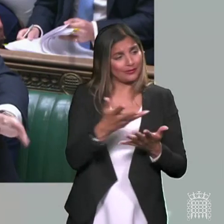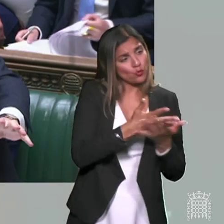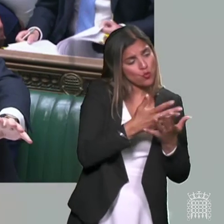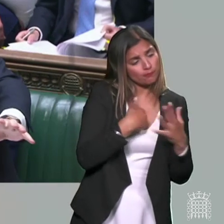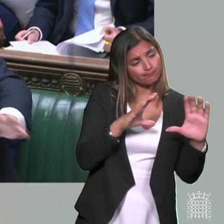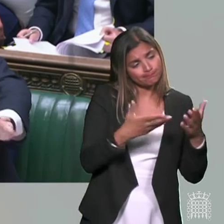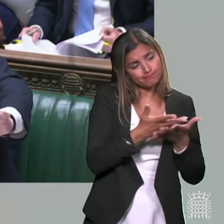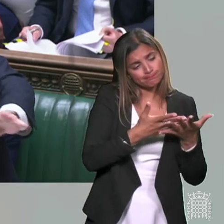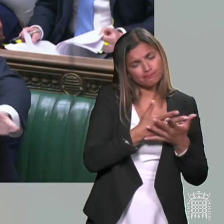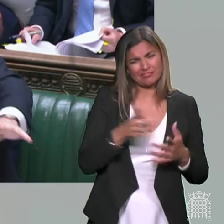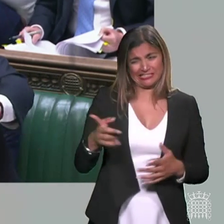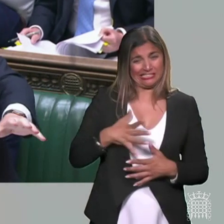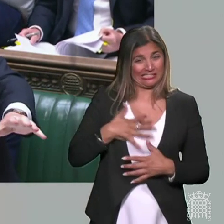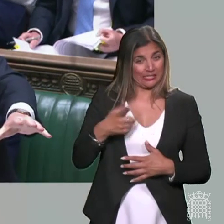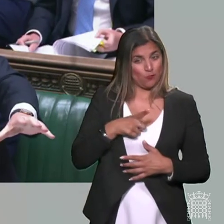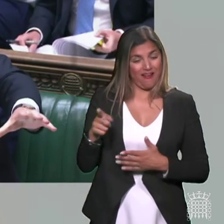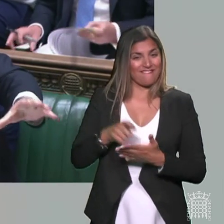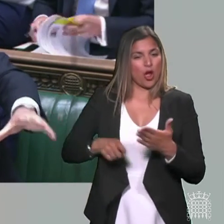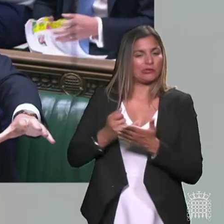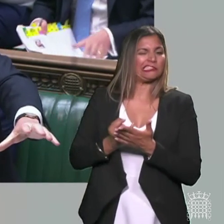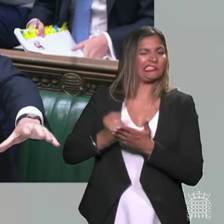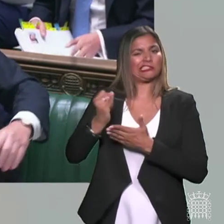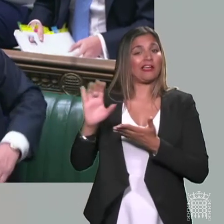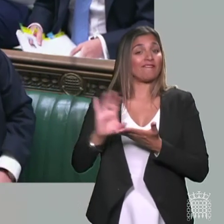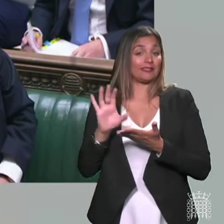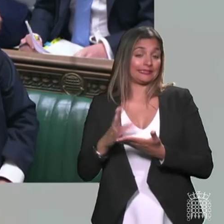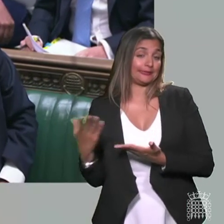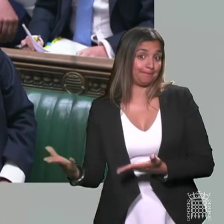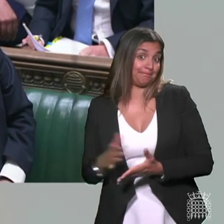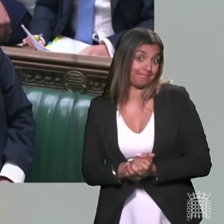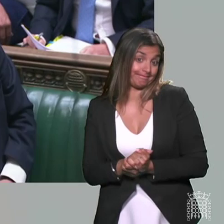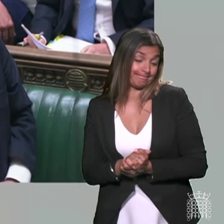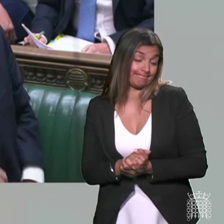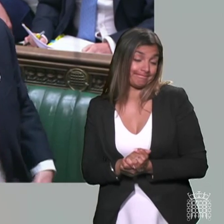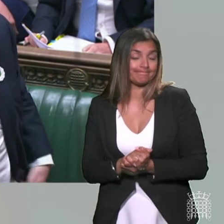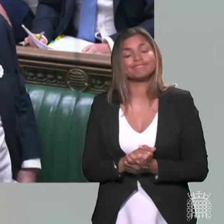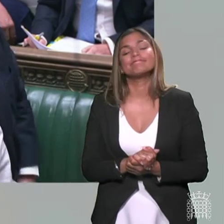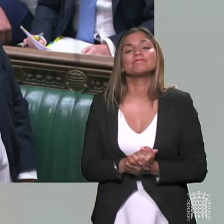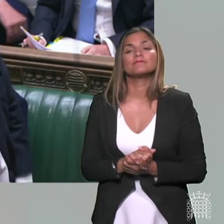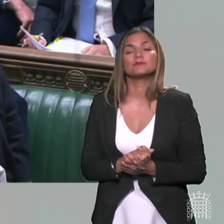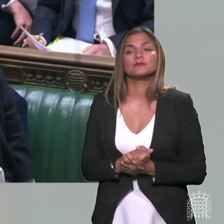They do not like it because they voted against the funding that makes it possible.